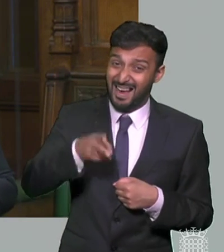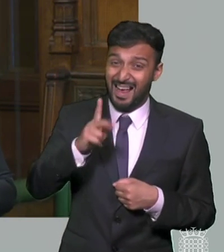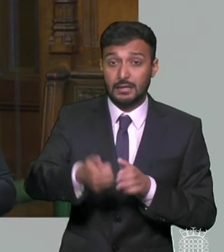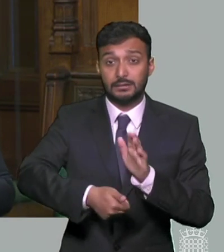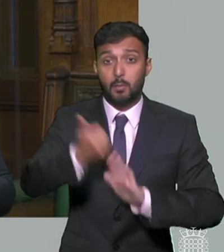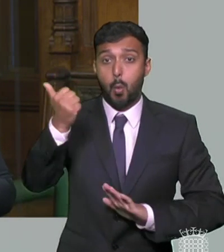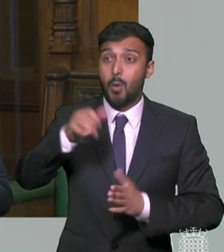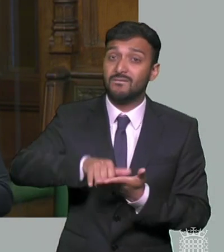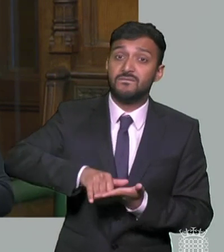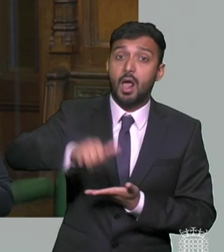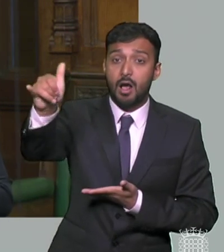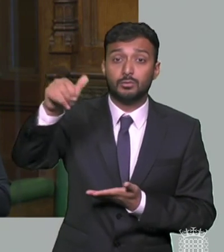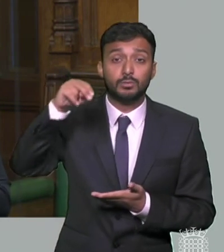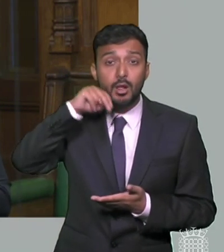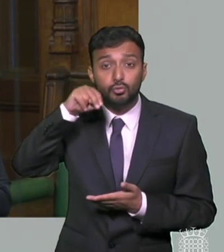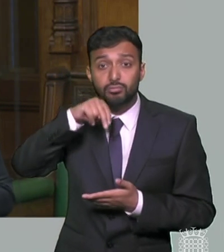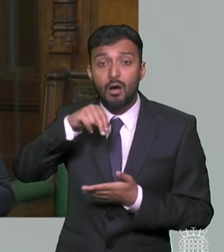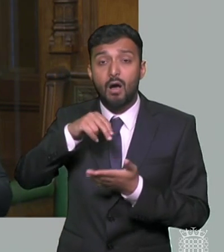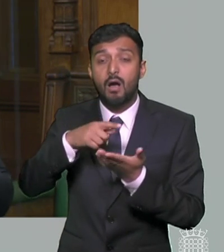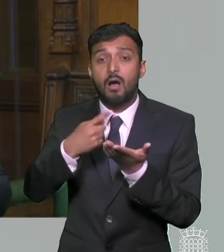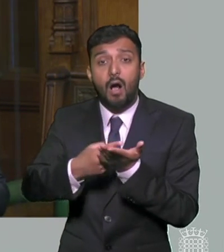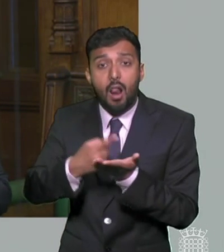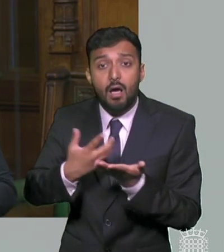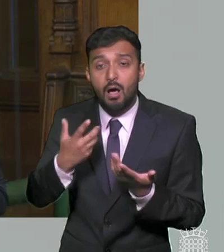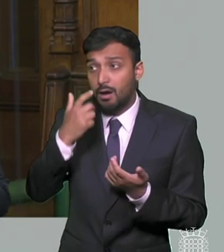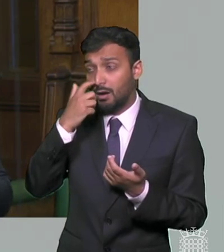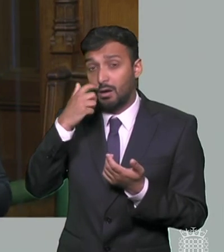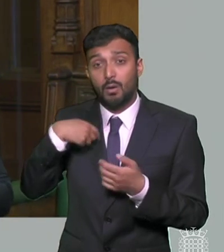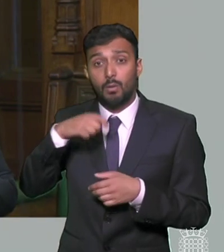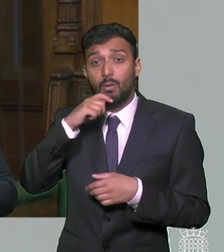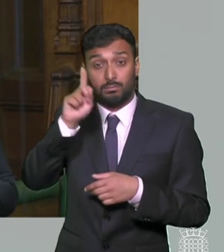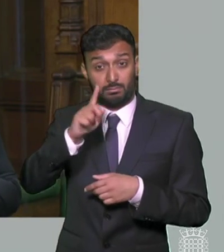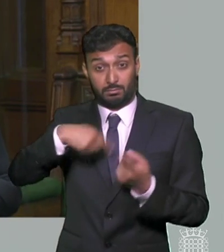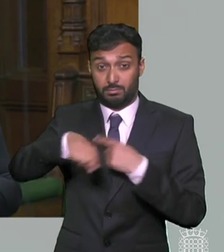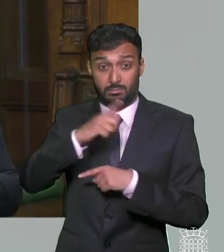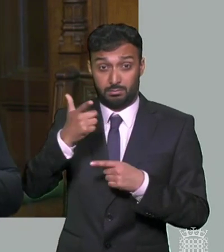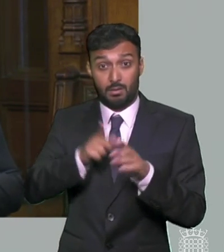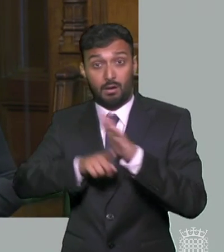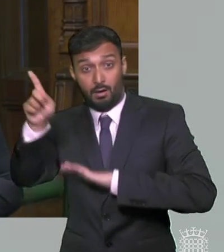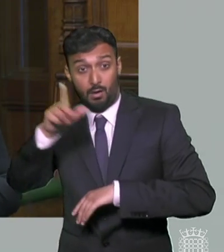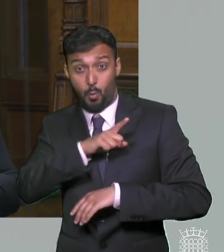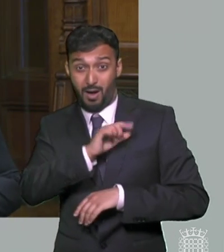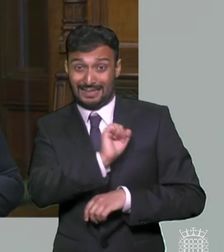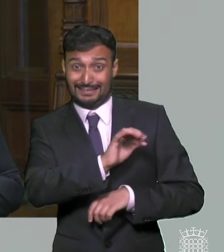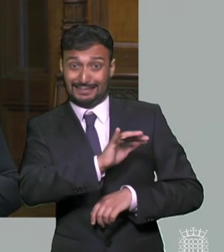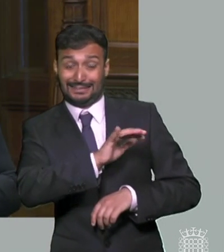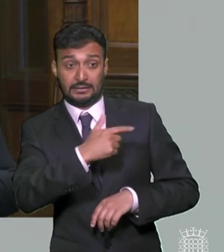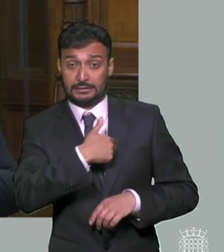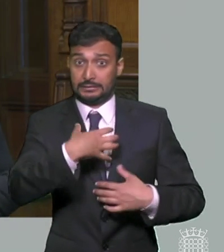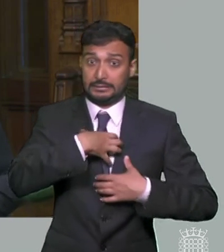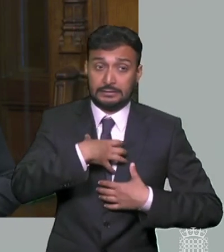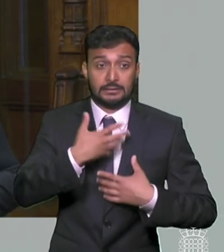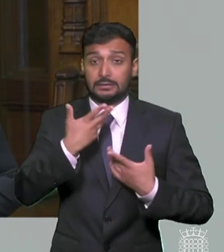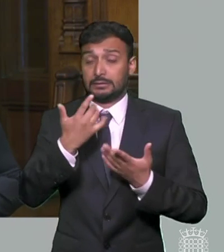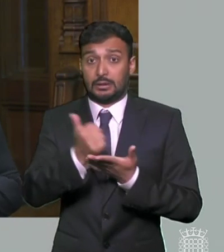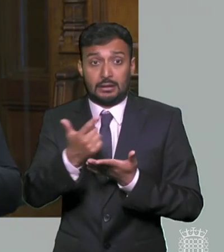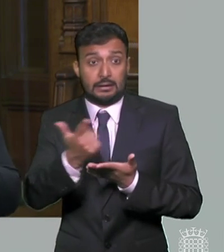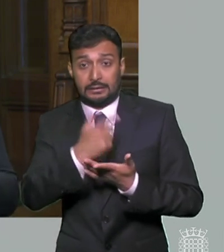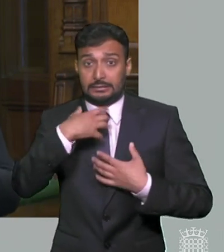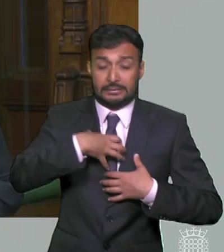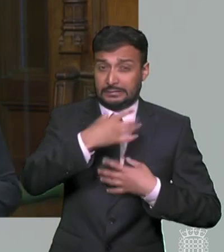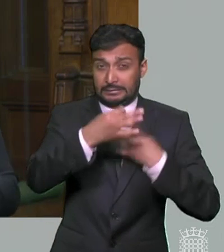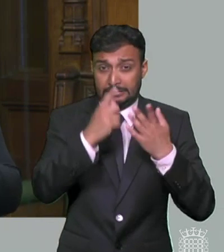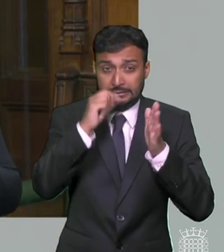In Pride month, it will deport LGBT asylum seekers fleeing homophobia as well as grandmothers and mothers of British children who have lived in this country for more than 25 years.